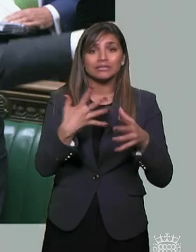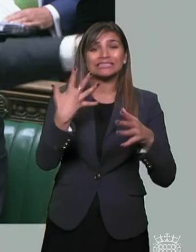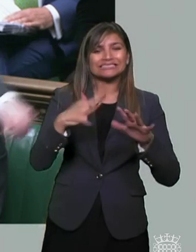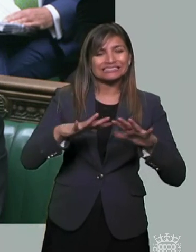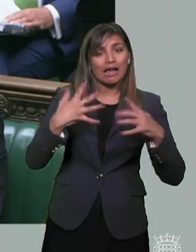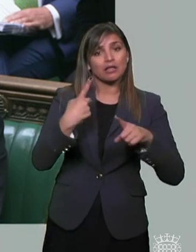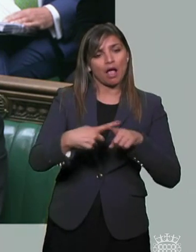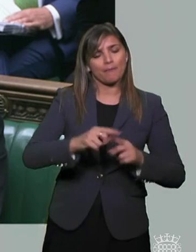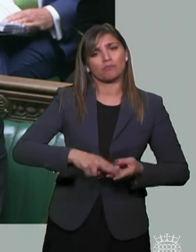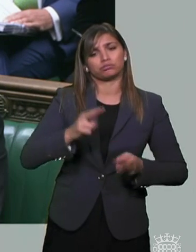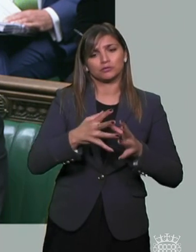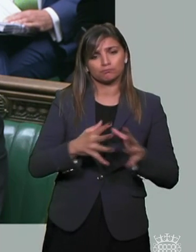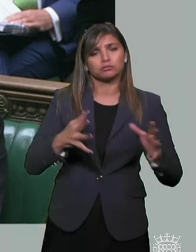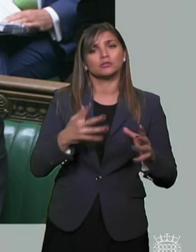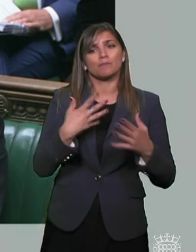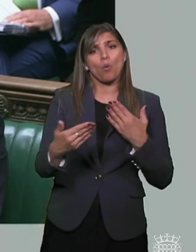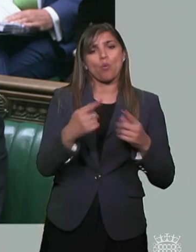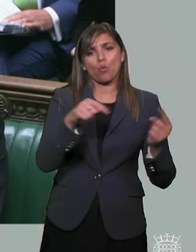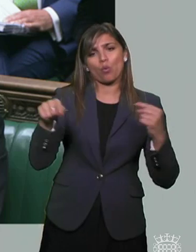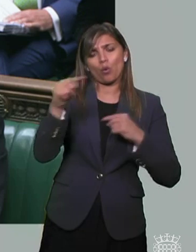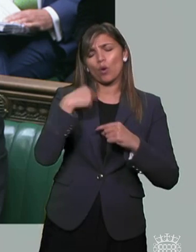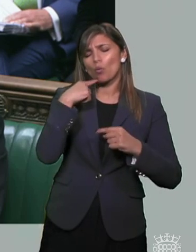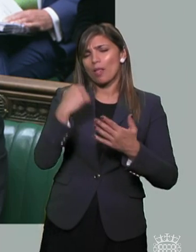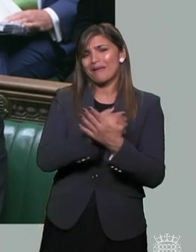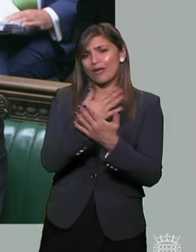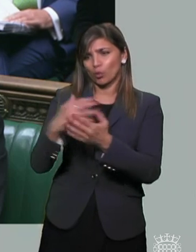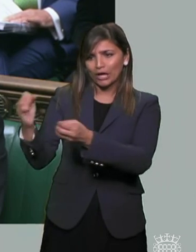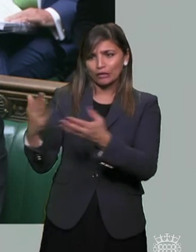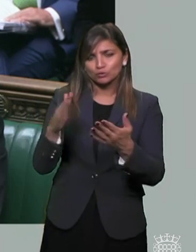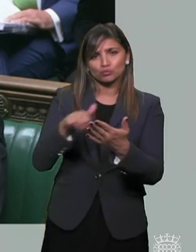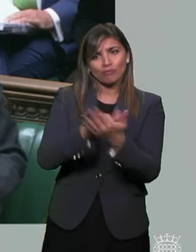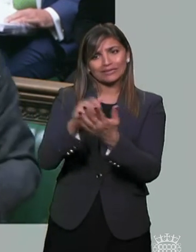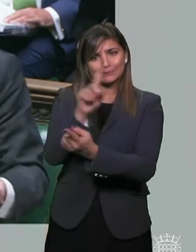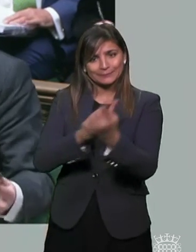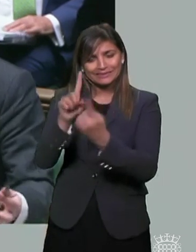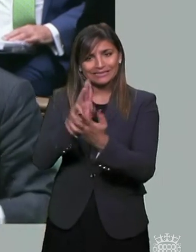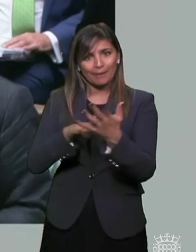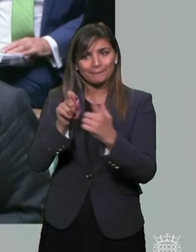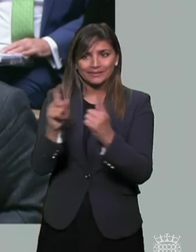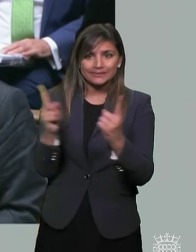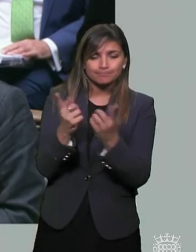I shall be happy to ensure that my honourable Friend has the right meeting with the relevant Minister to discuss the matter.